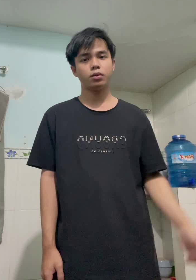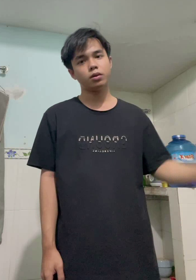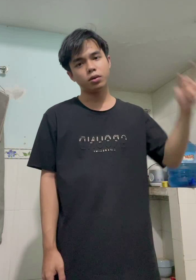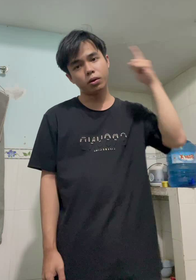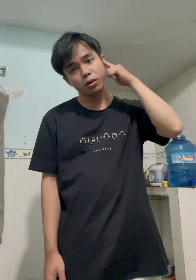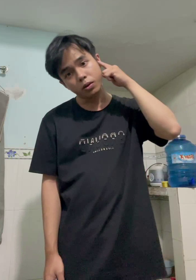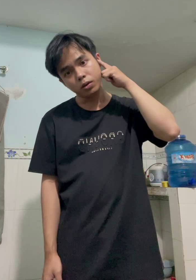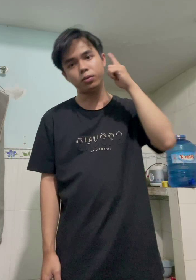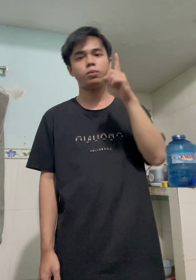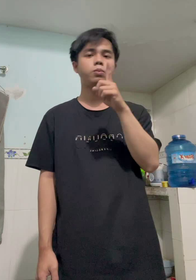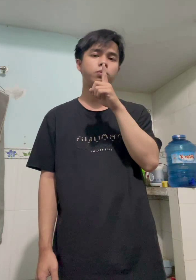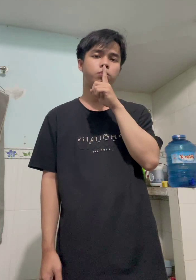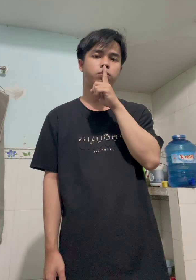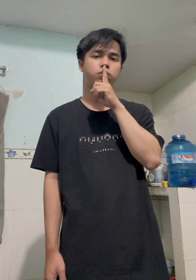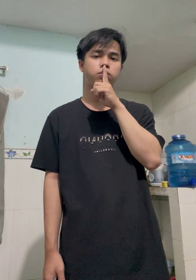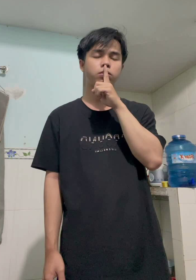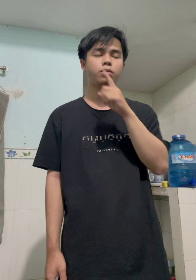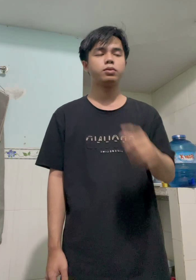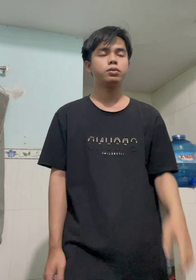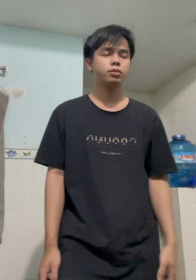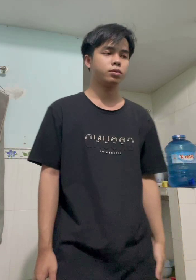diec